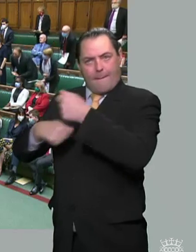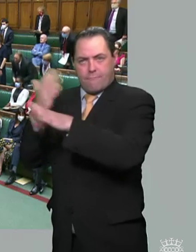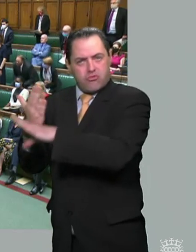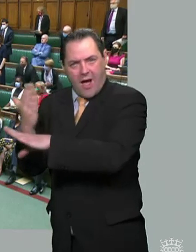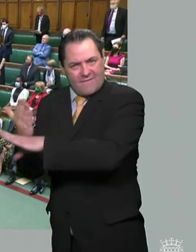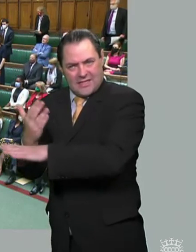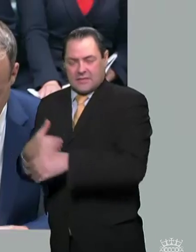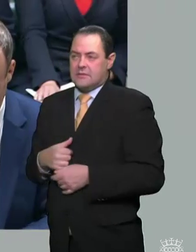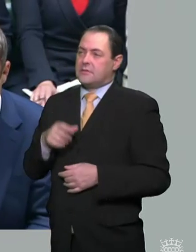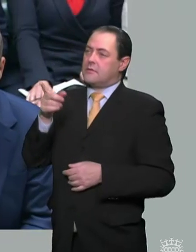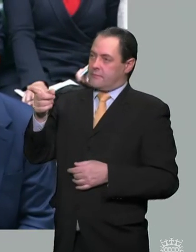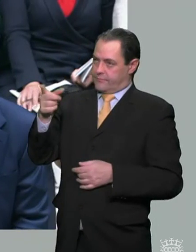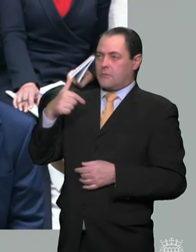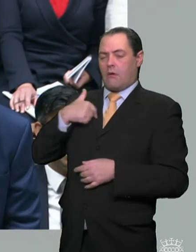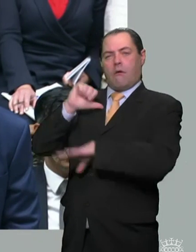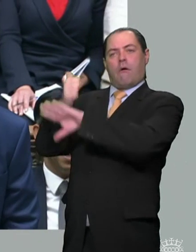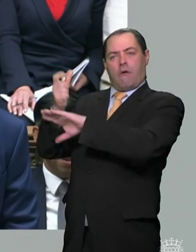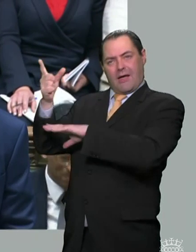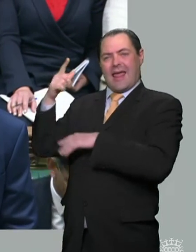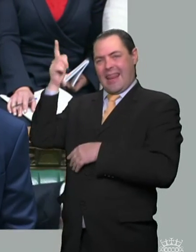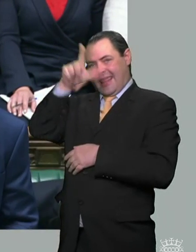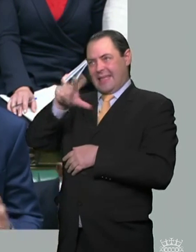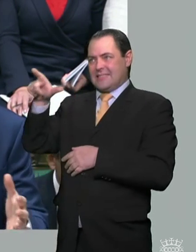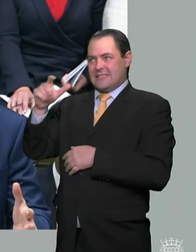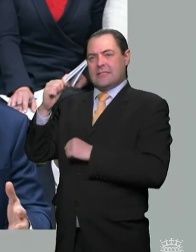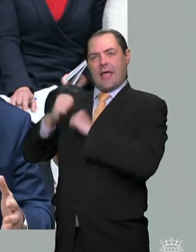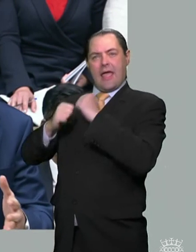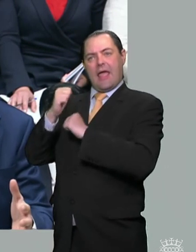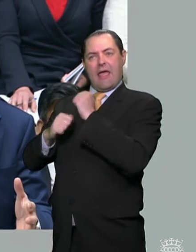We put the UK Infrastructure Bank in Leeds because we love Leeds.